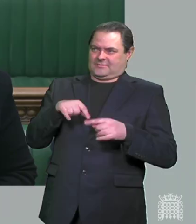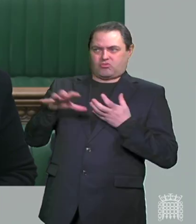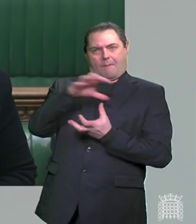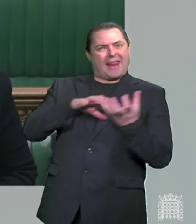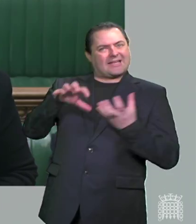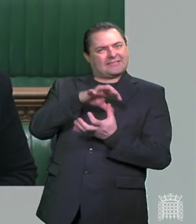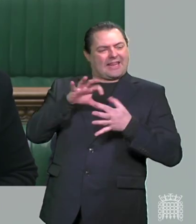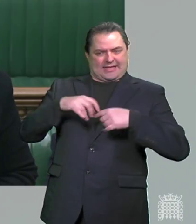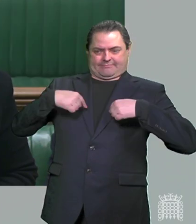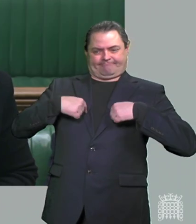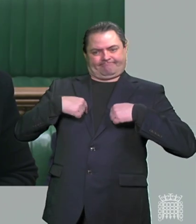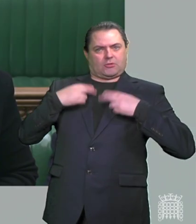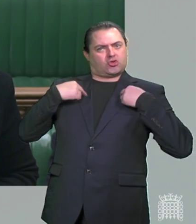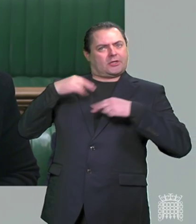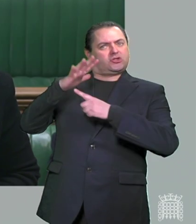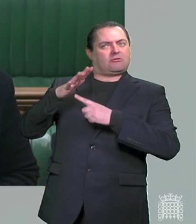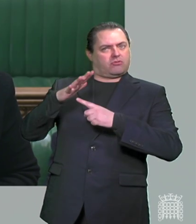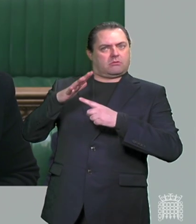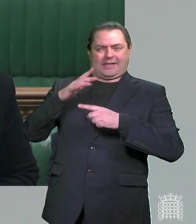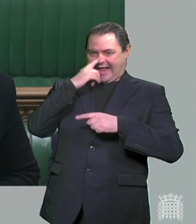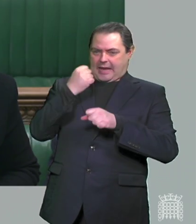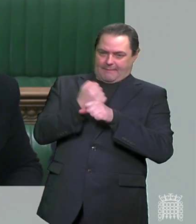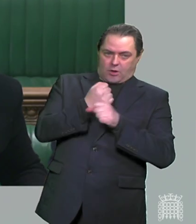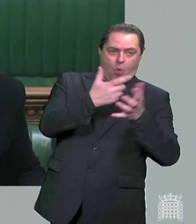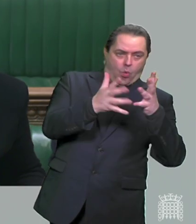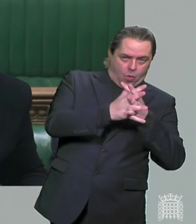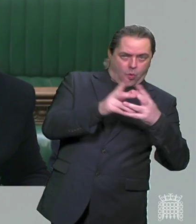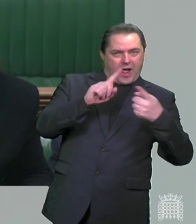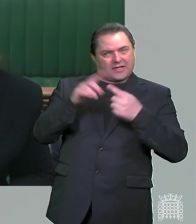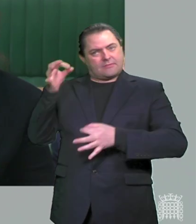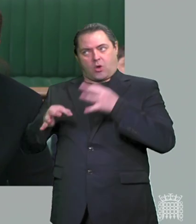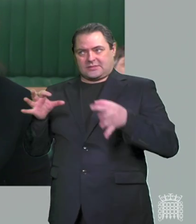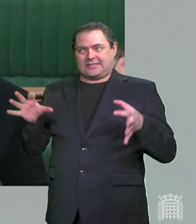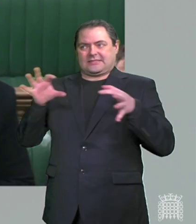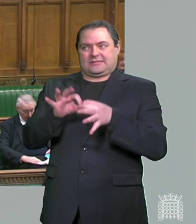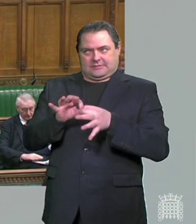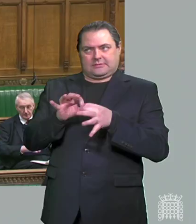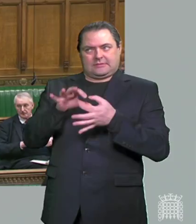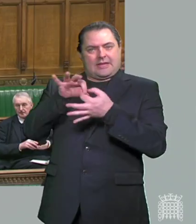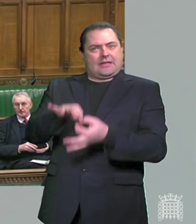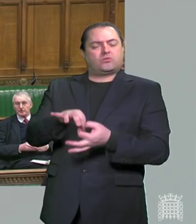It is an honour to serve—to make law and politics work together at the heart of Government.